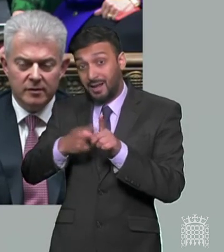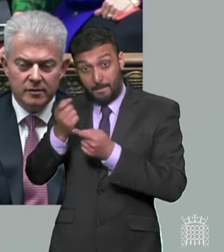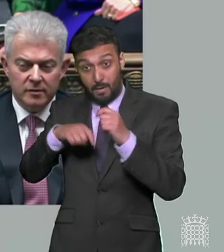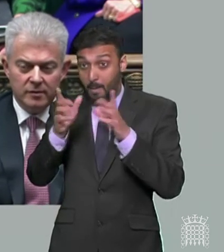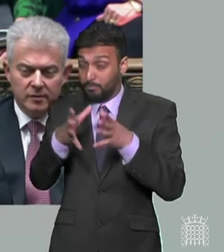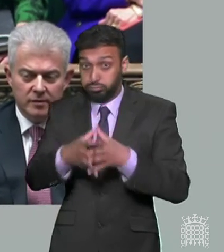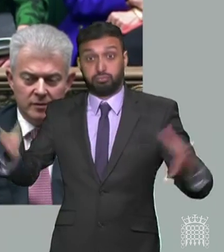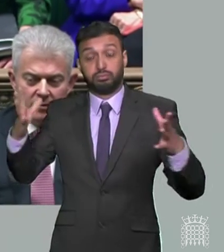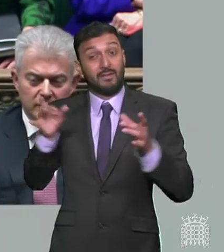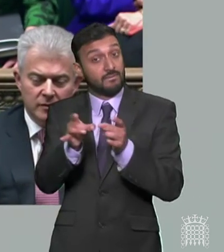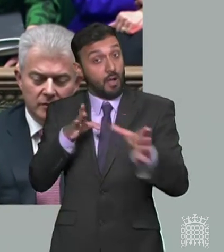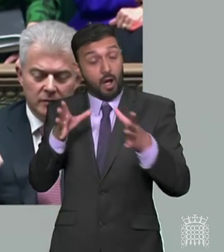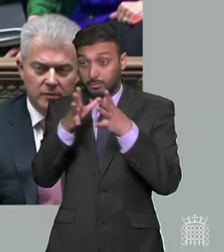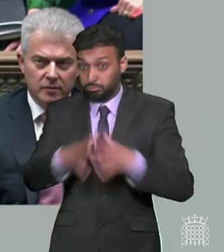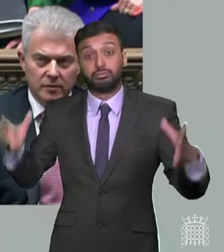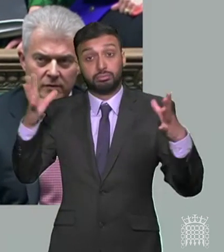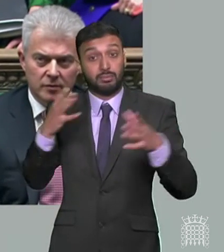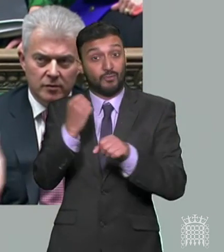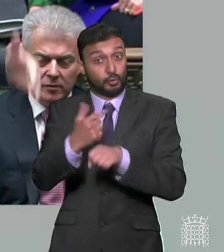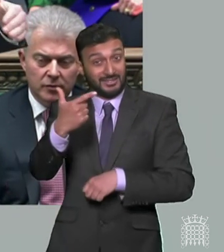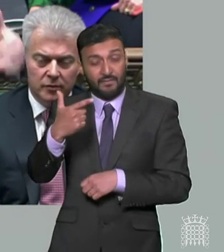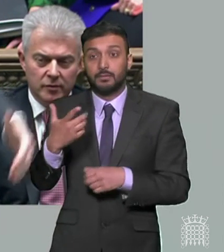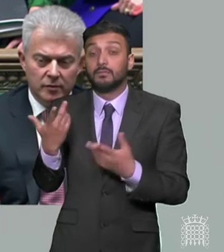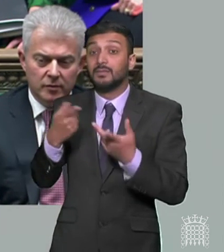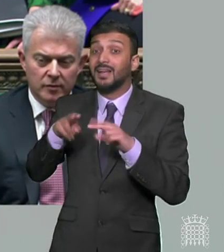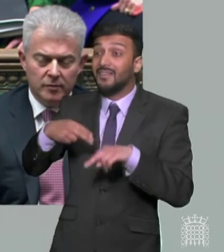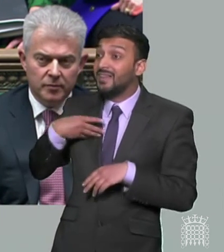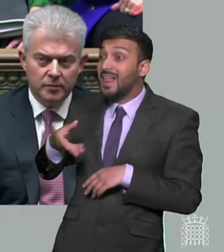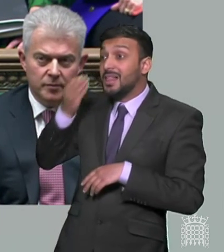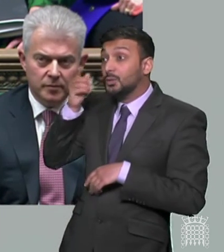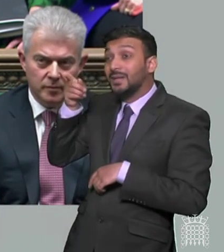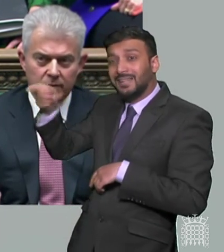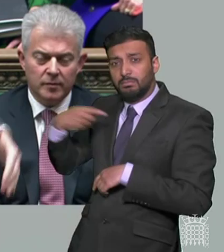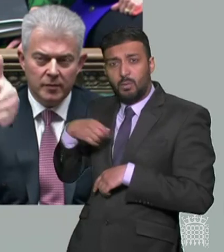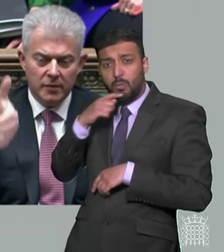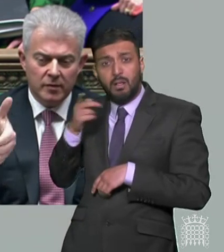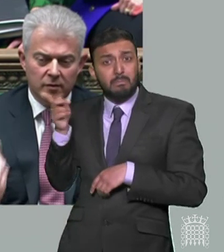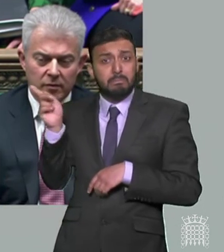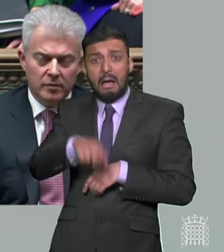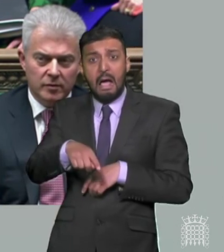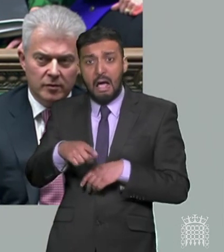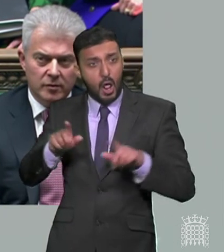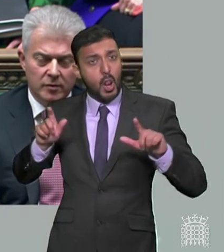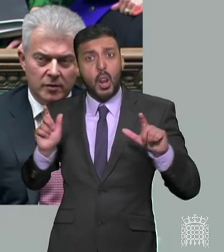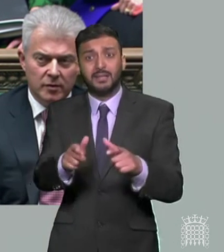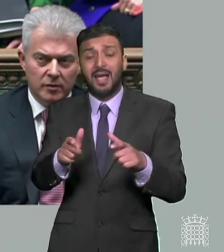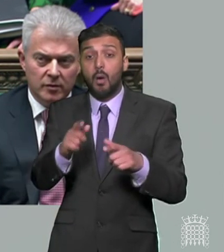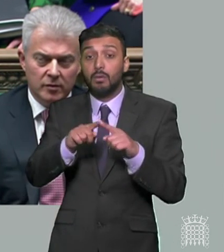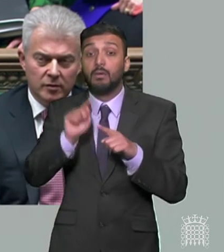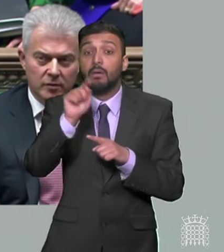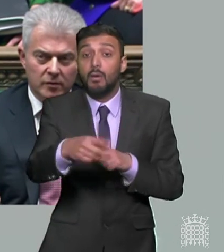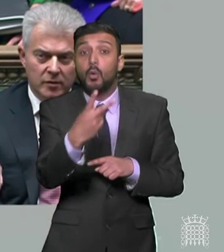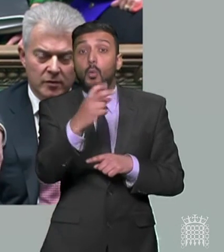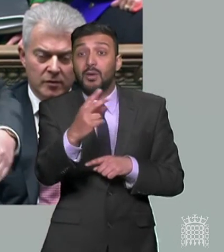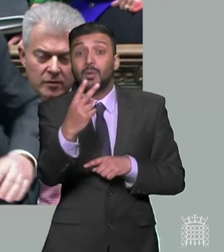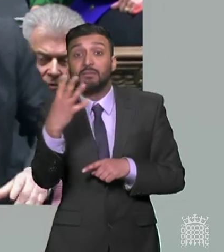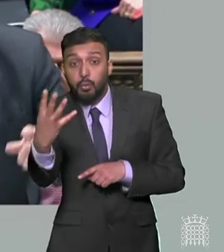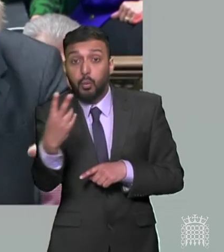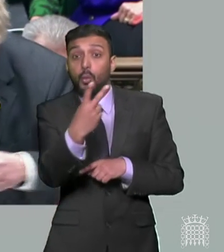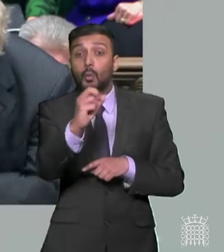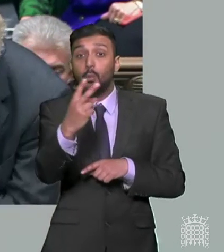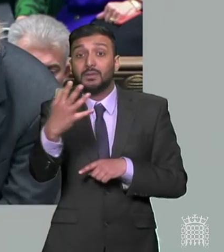If the right honourable and learned Gentleman studies its forecasts, he will see that we will return to being the fastest by 2024 and the fastest in 2025.